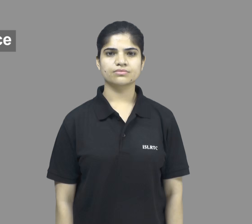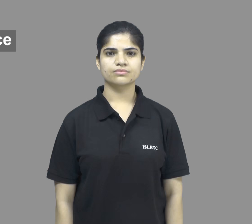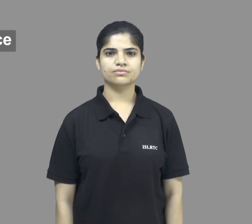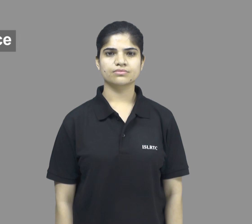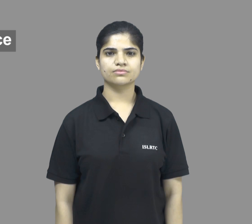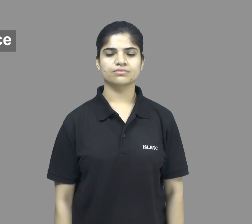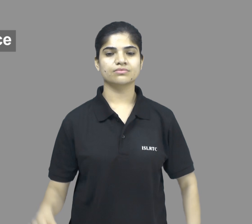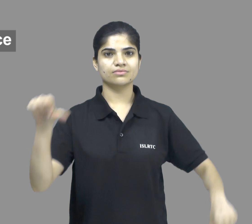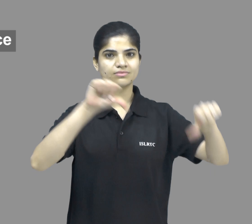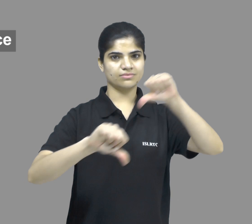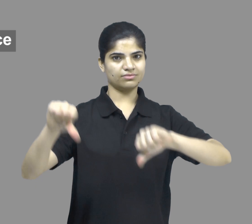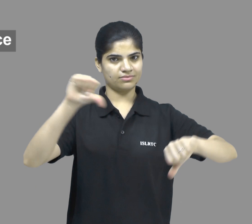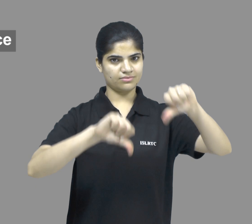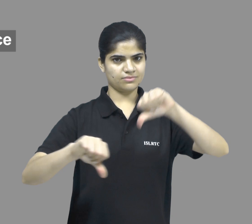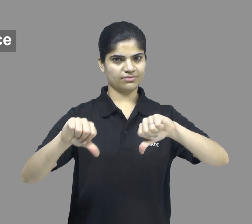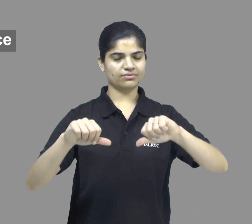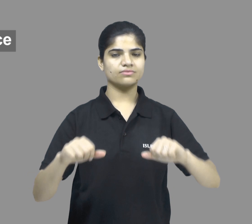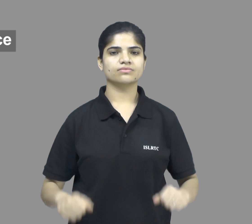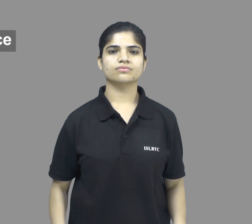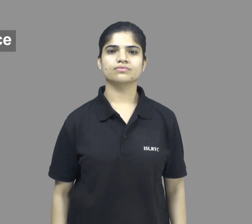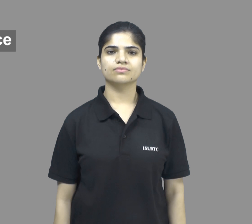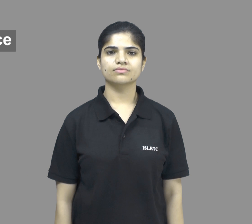Science